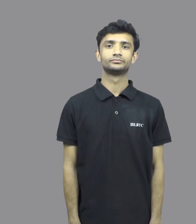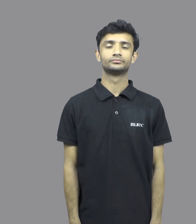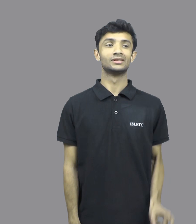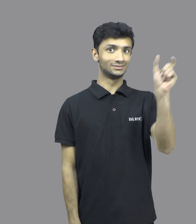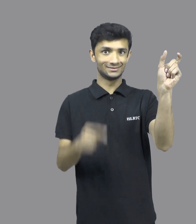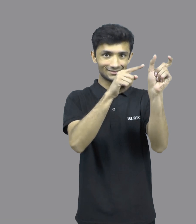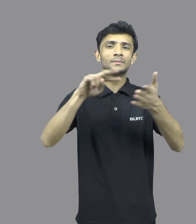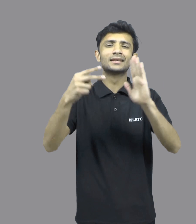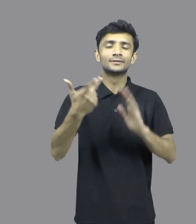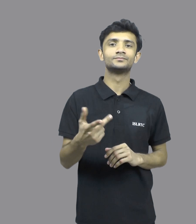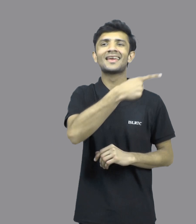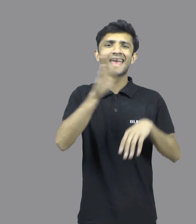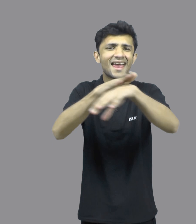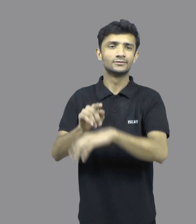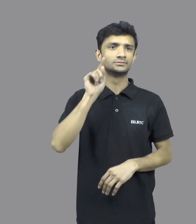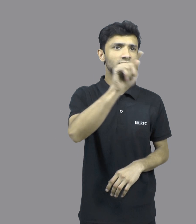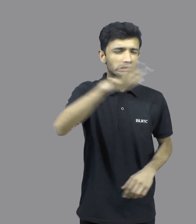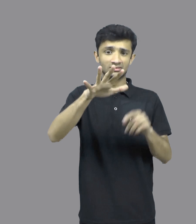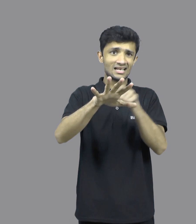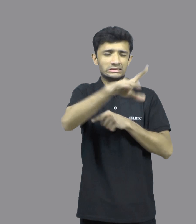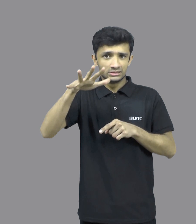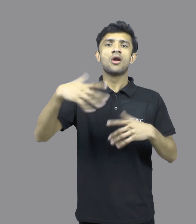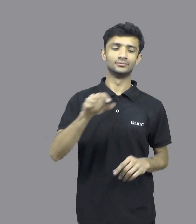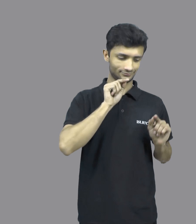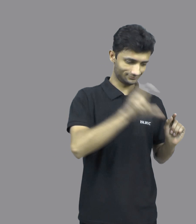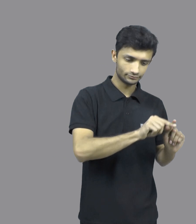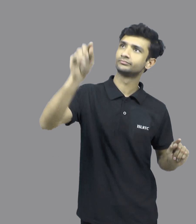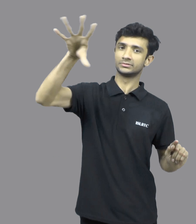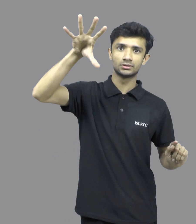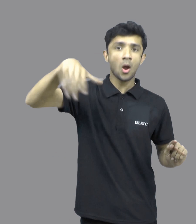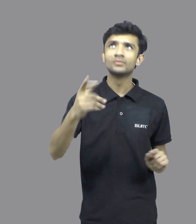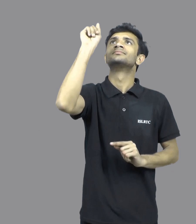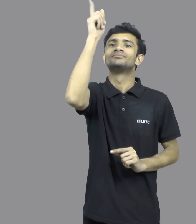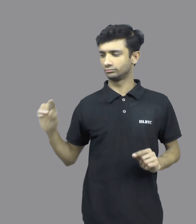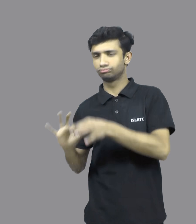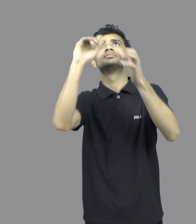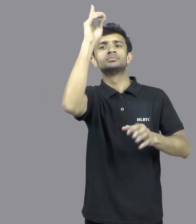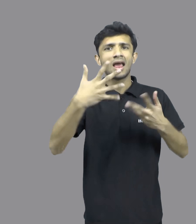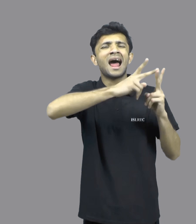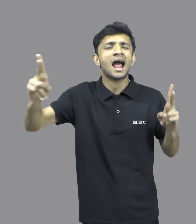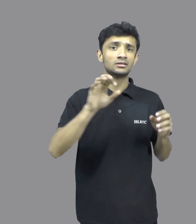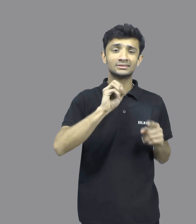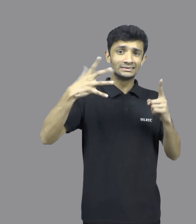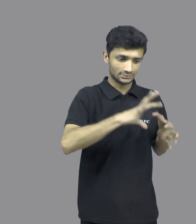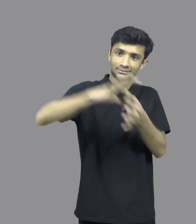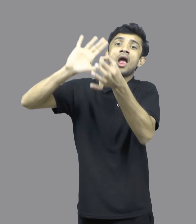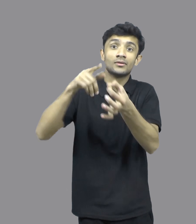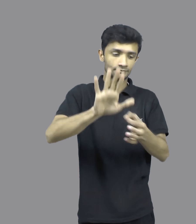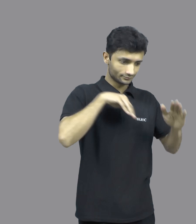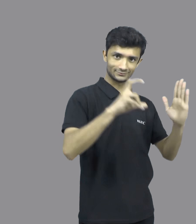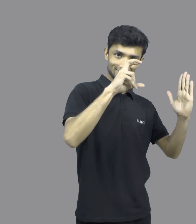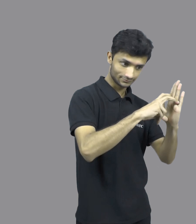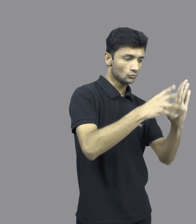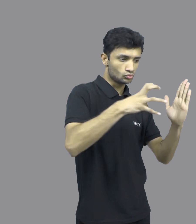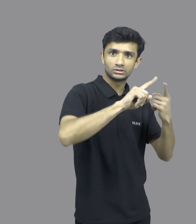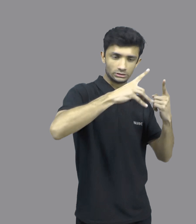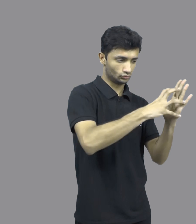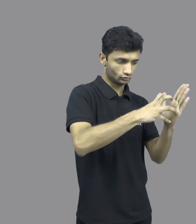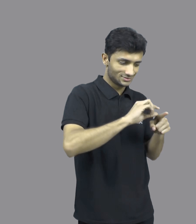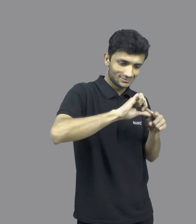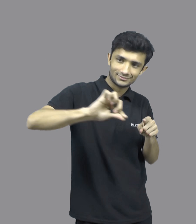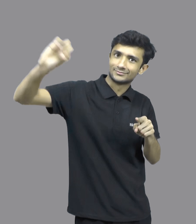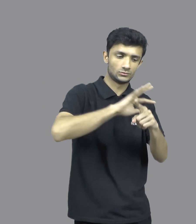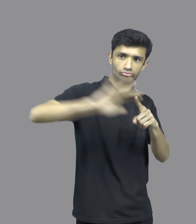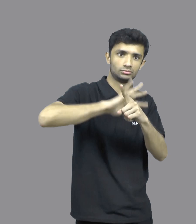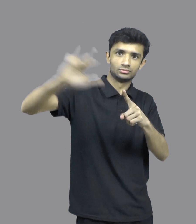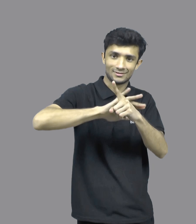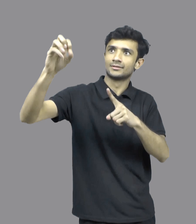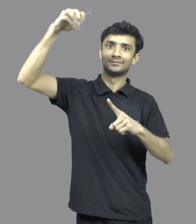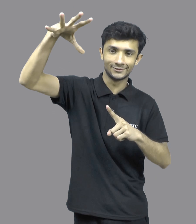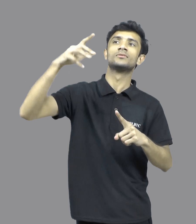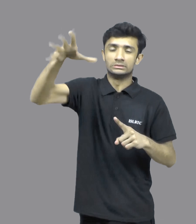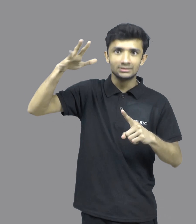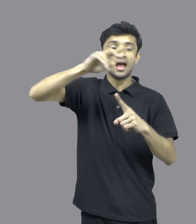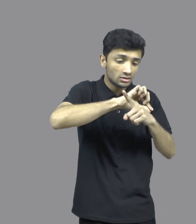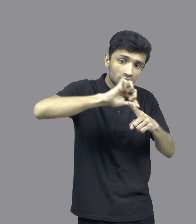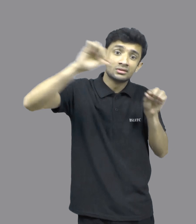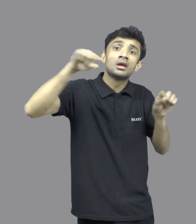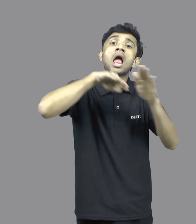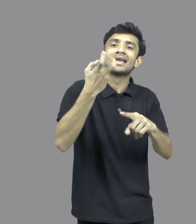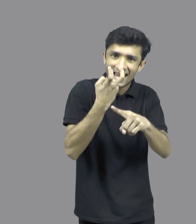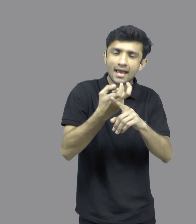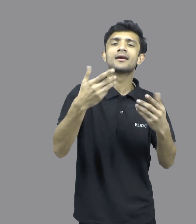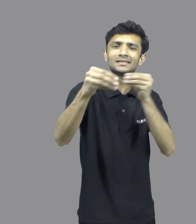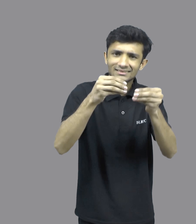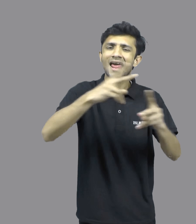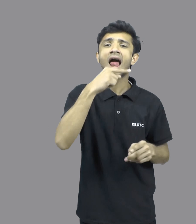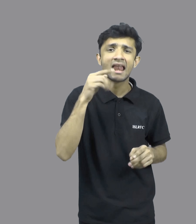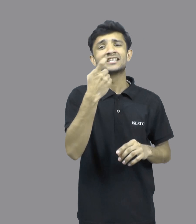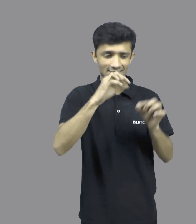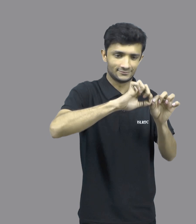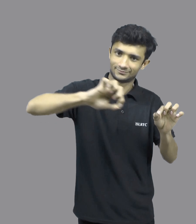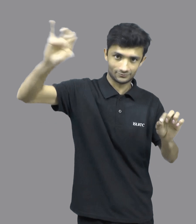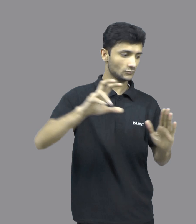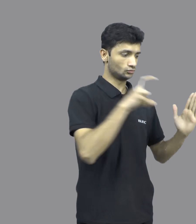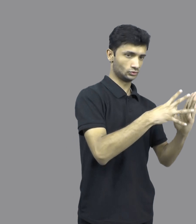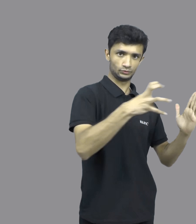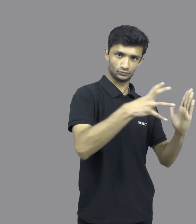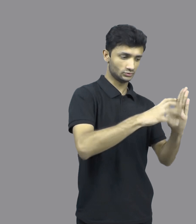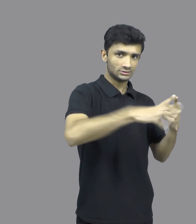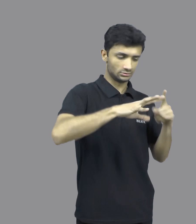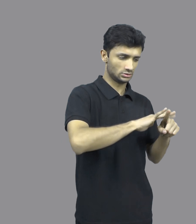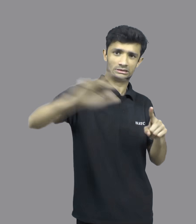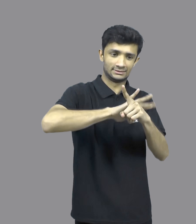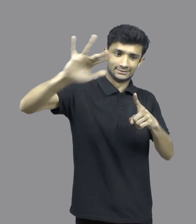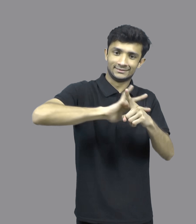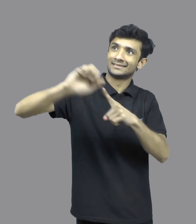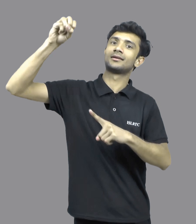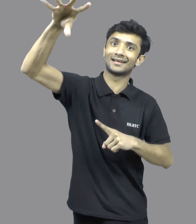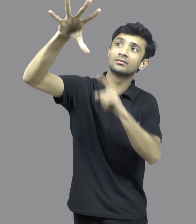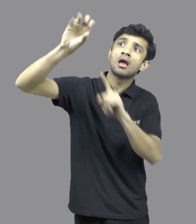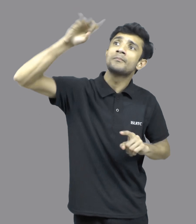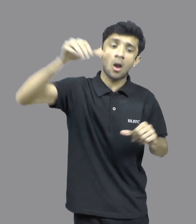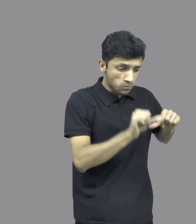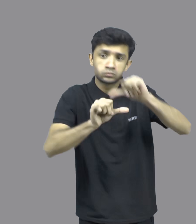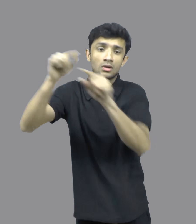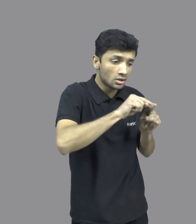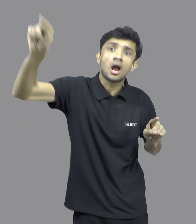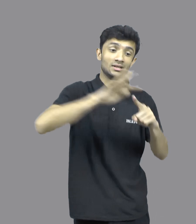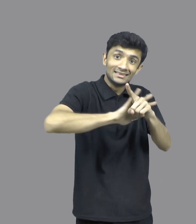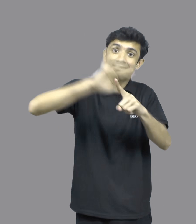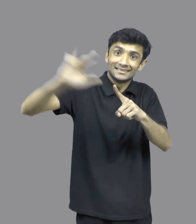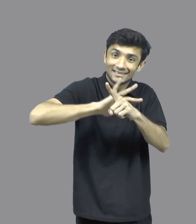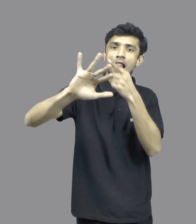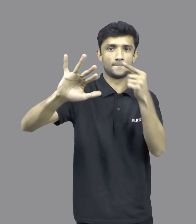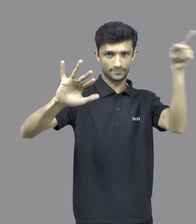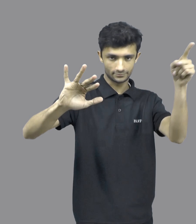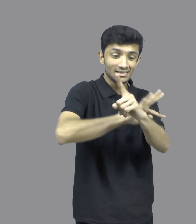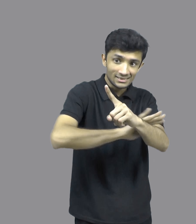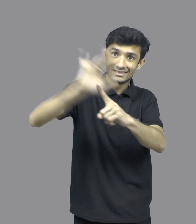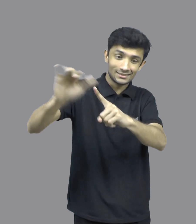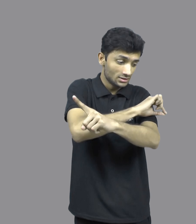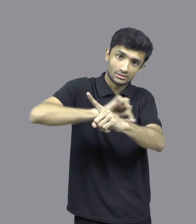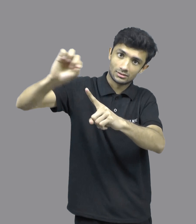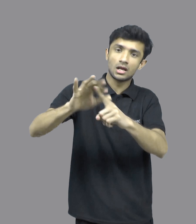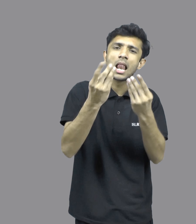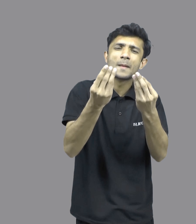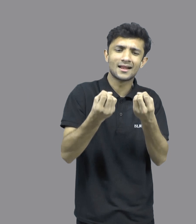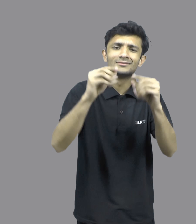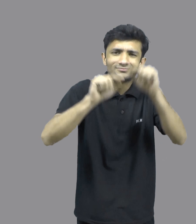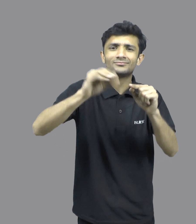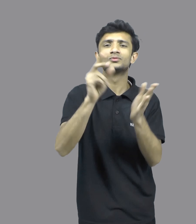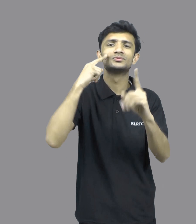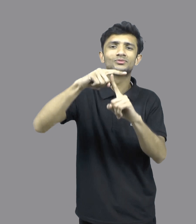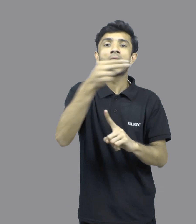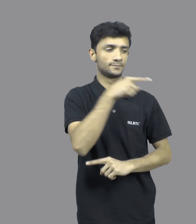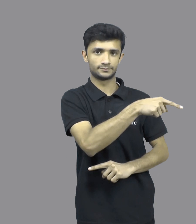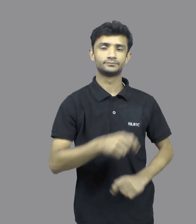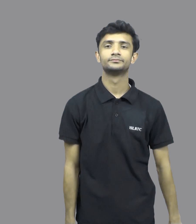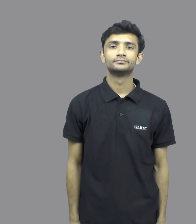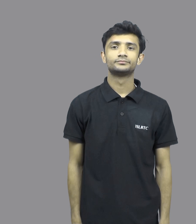Current and Ampere